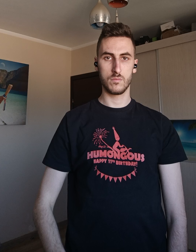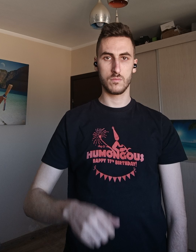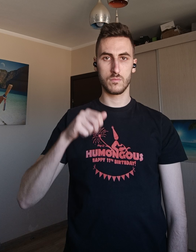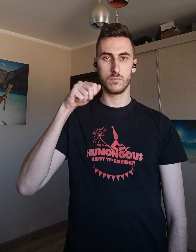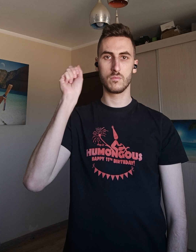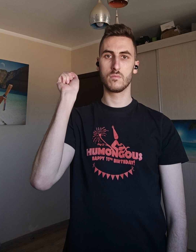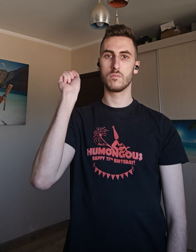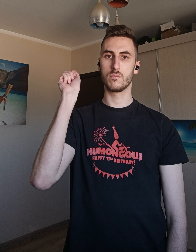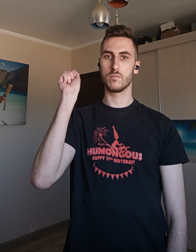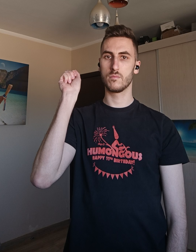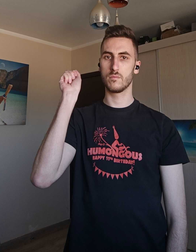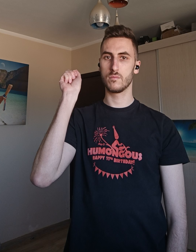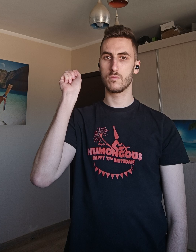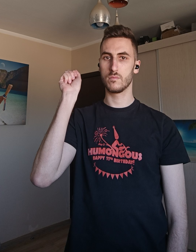יקר